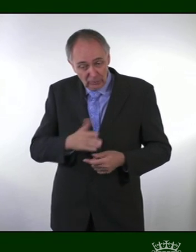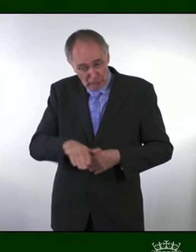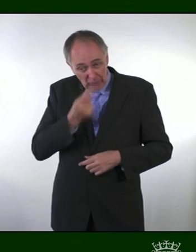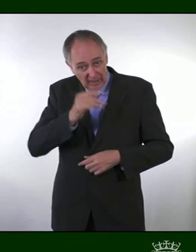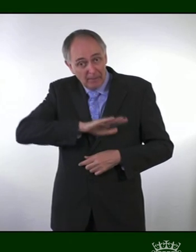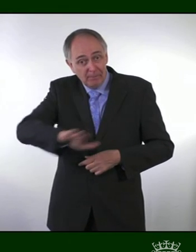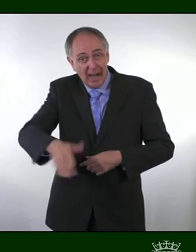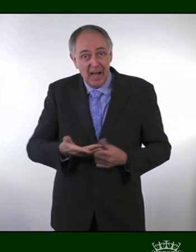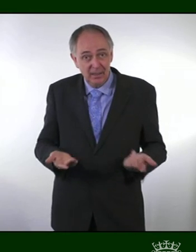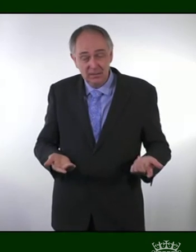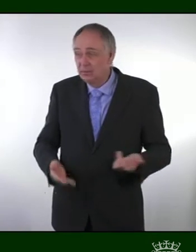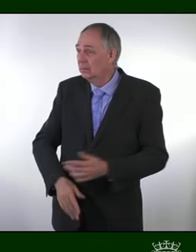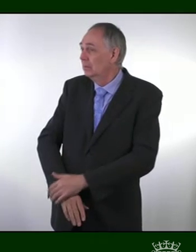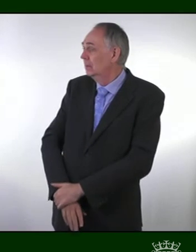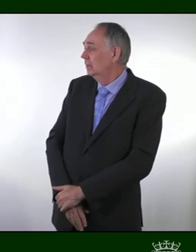Mr Speaker: your witness.